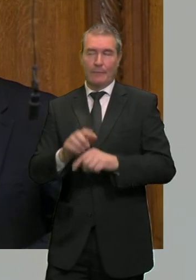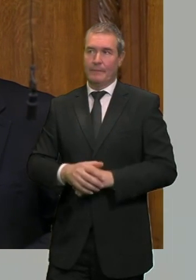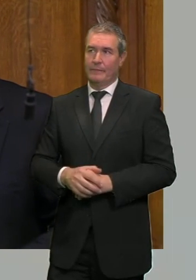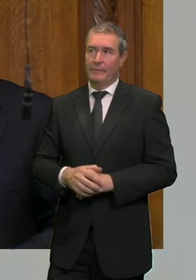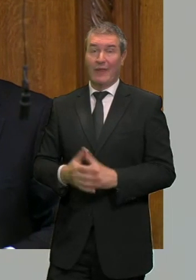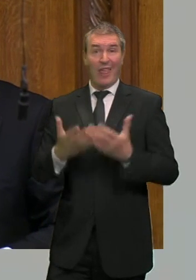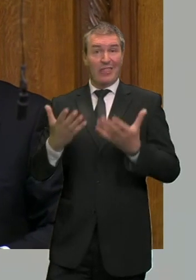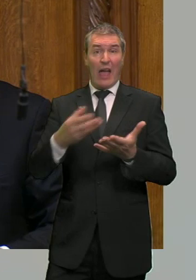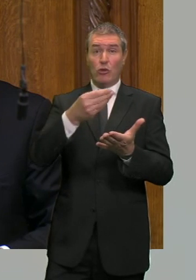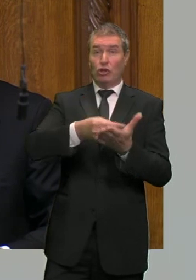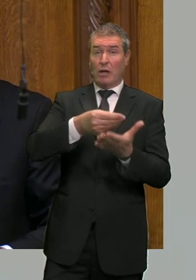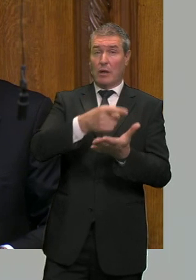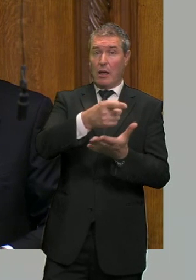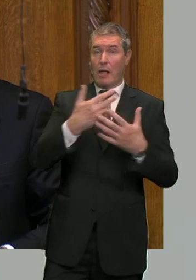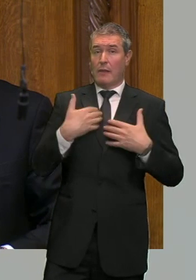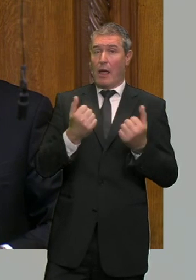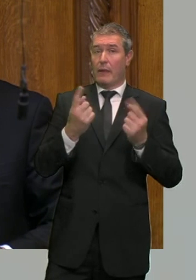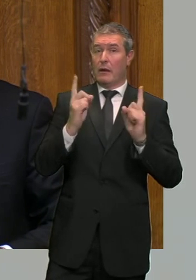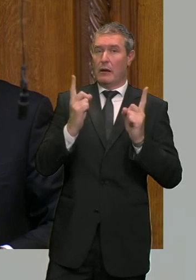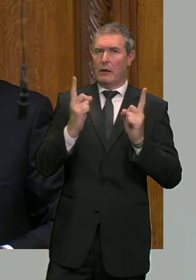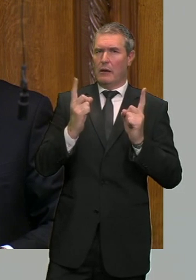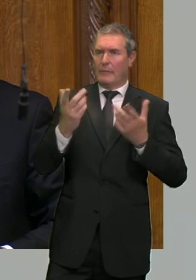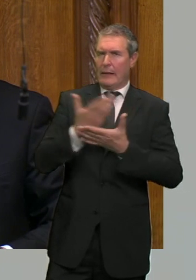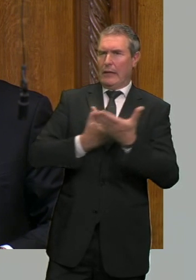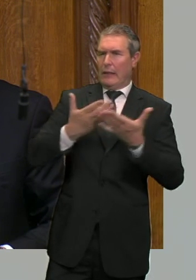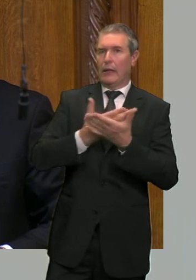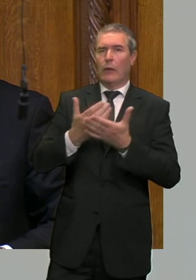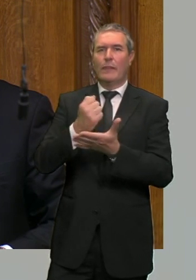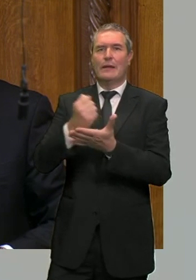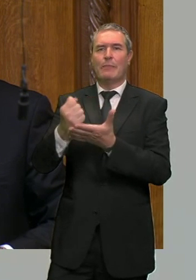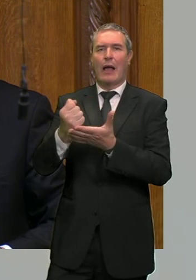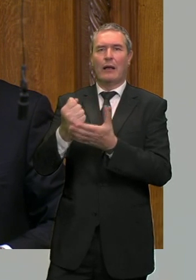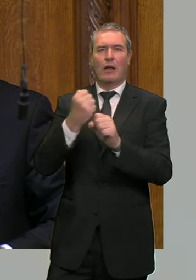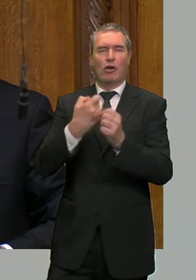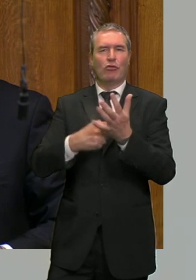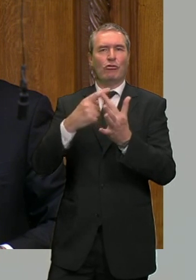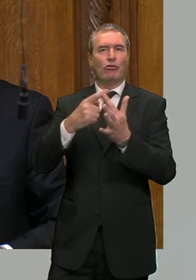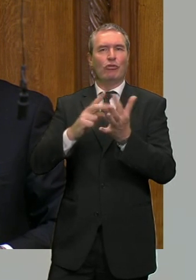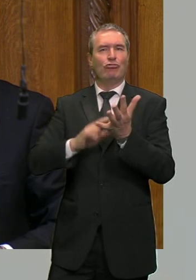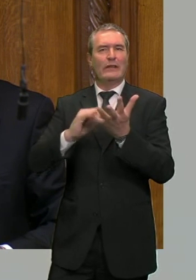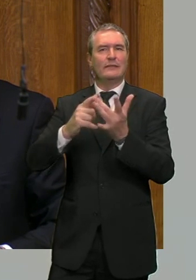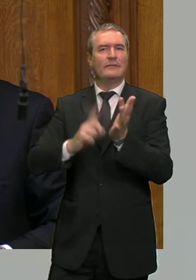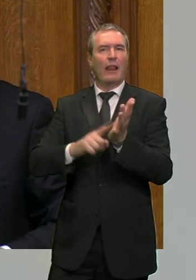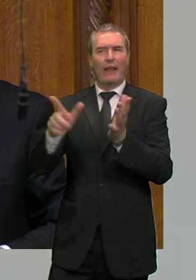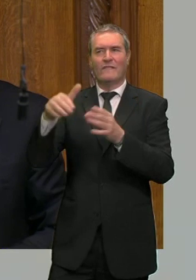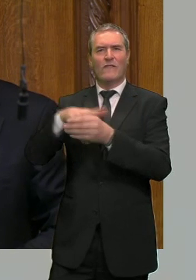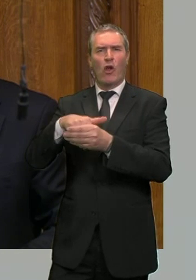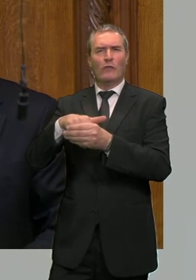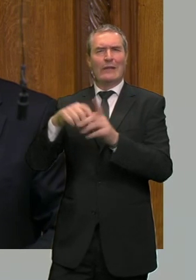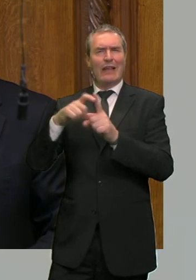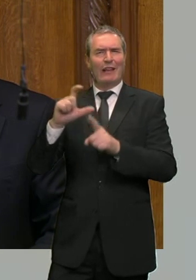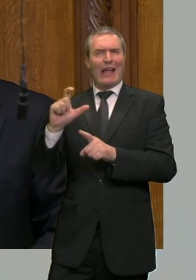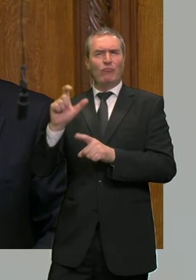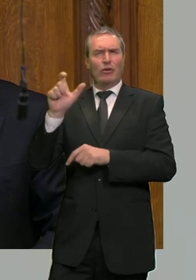Now, we have a Chancellor and Health Secretary who have sought to grease the wheels of involvement with Greensill and David Cameron.